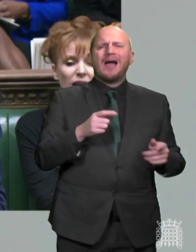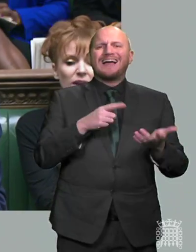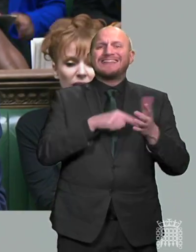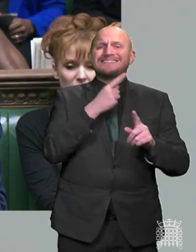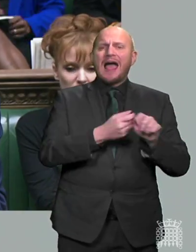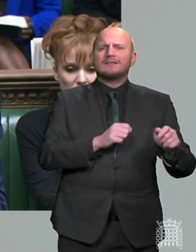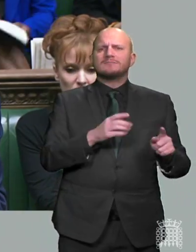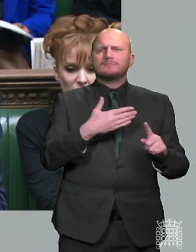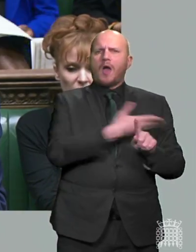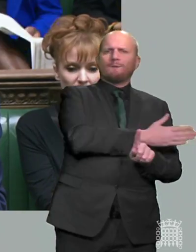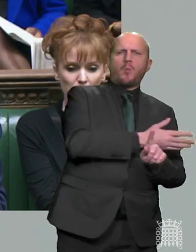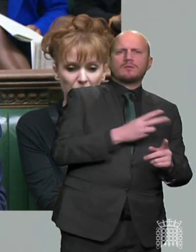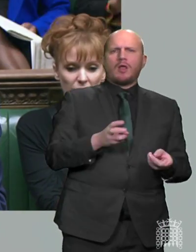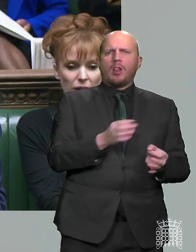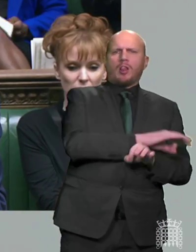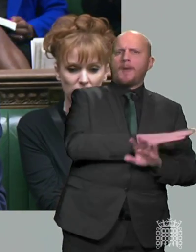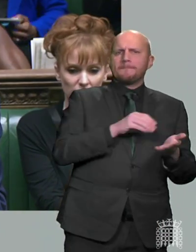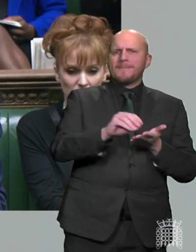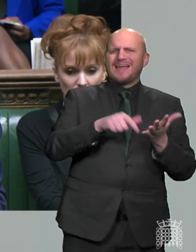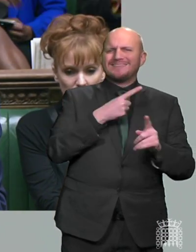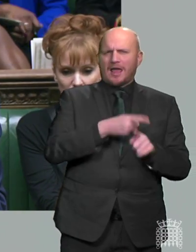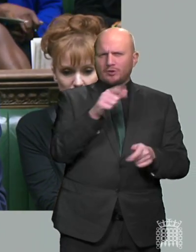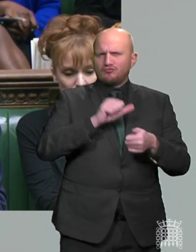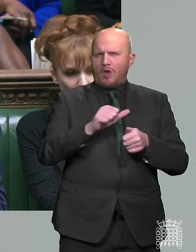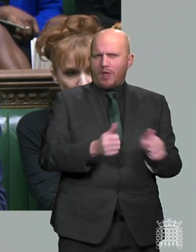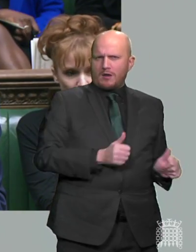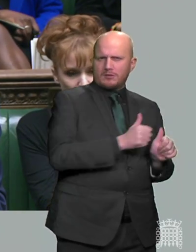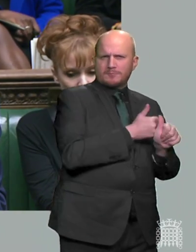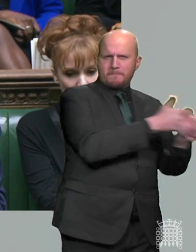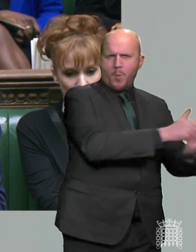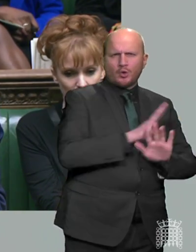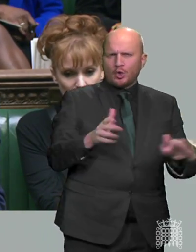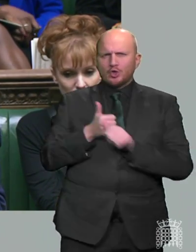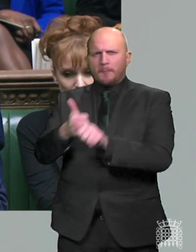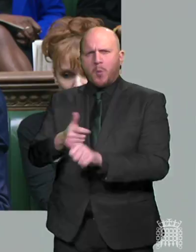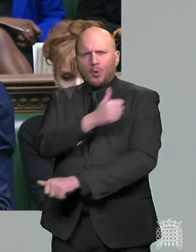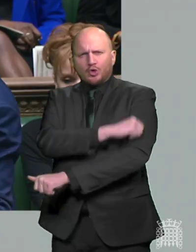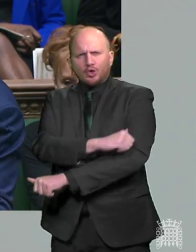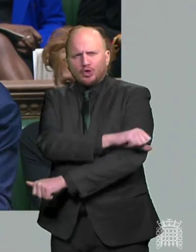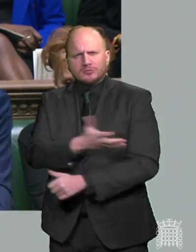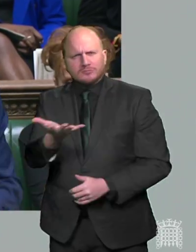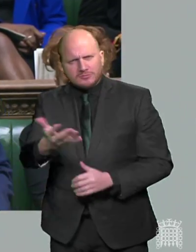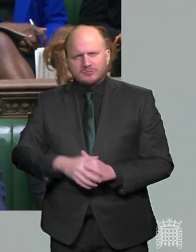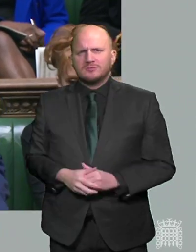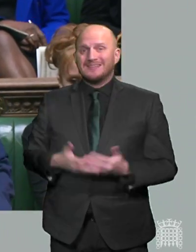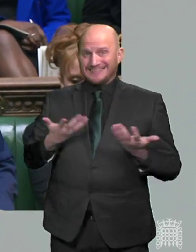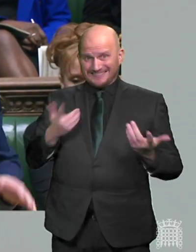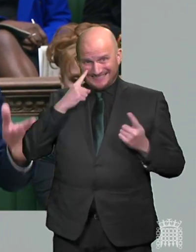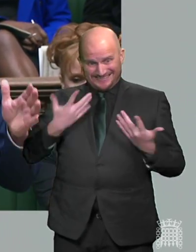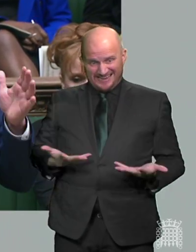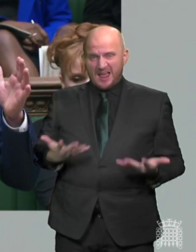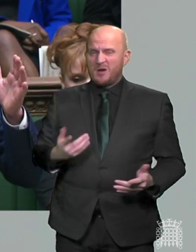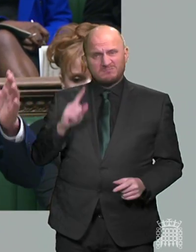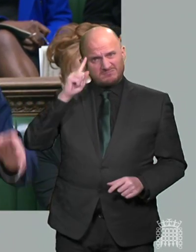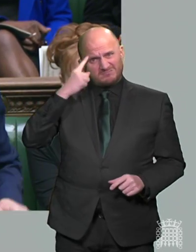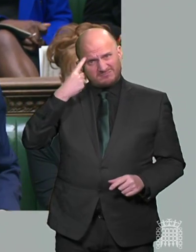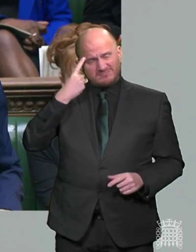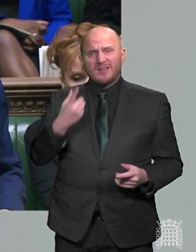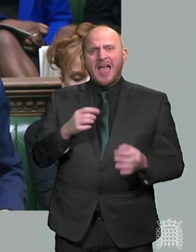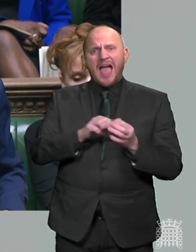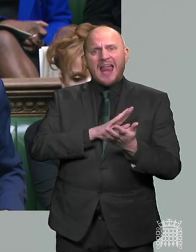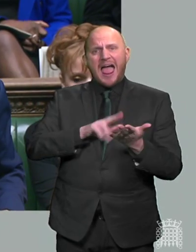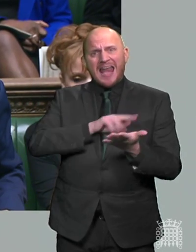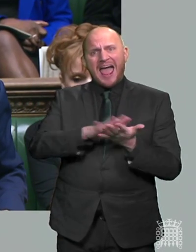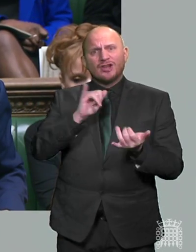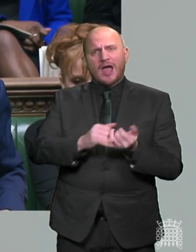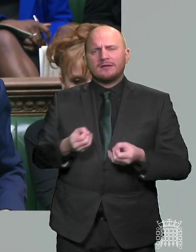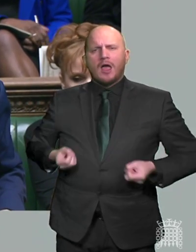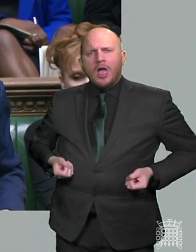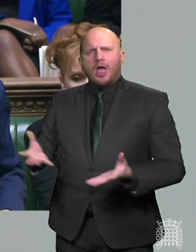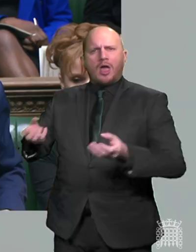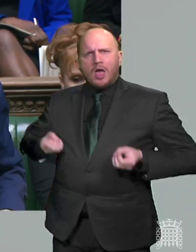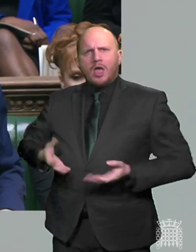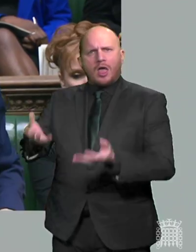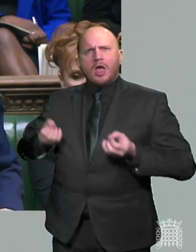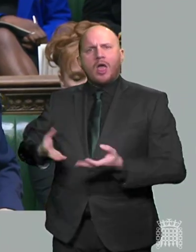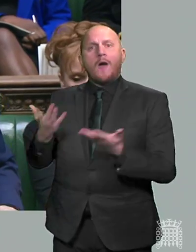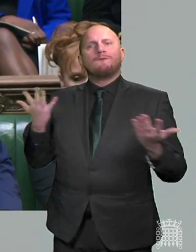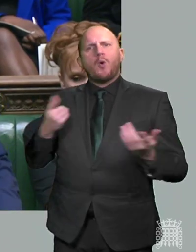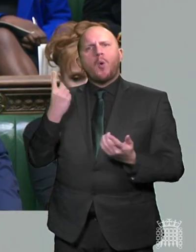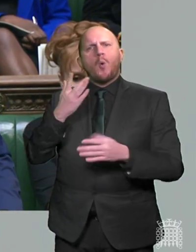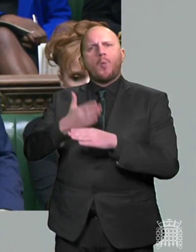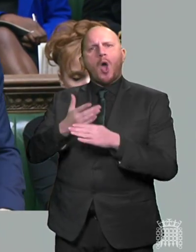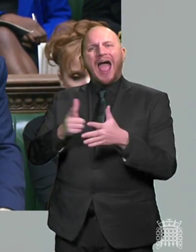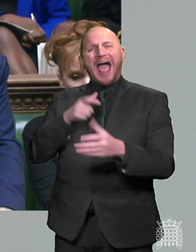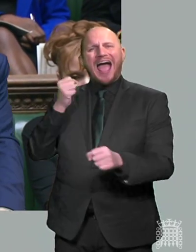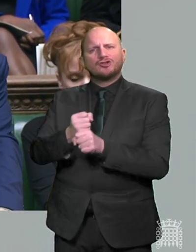For 12 years, Conservative Governments have not trained enough doctors and nurses, so we have the absurd situation of the NHS spending billions on agency workers to fill the gap.